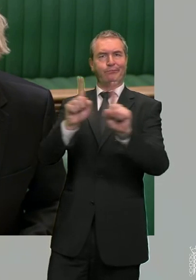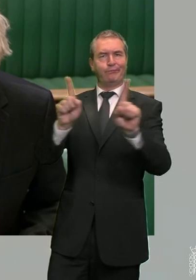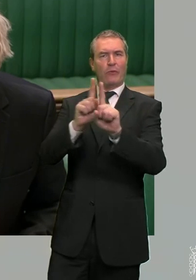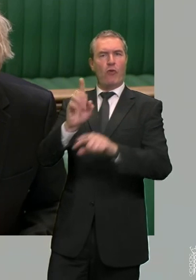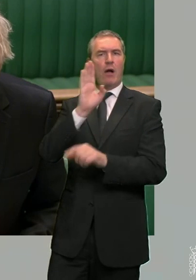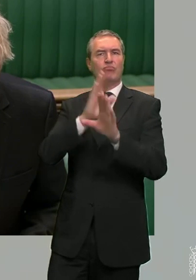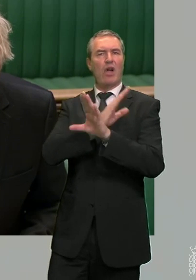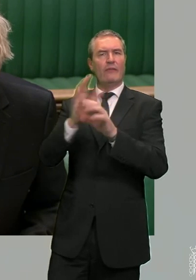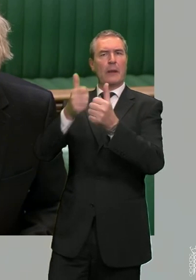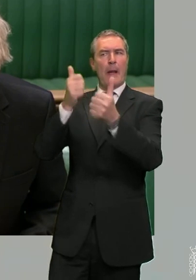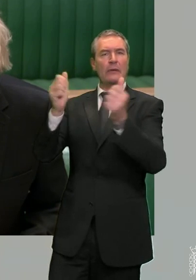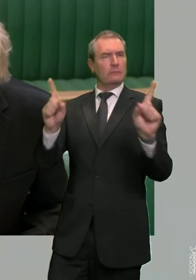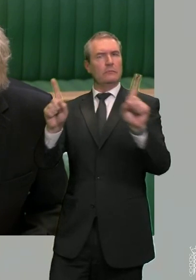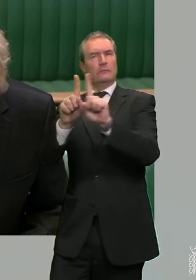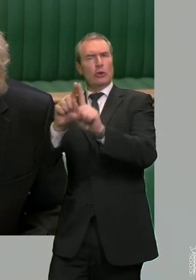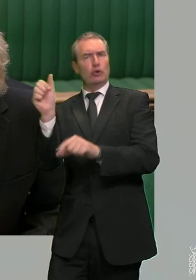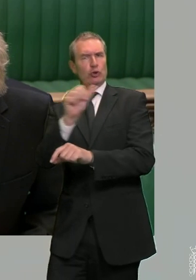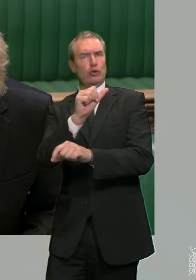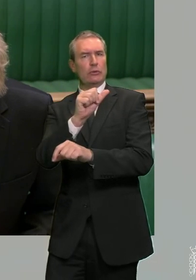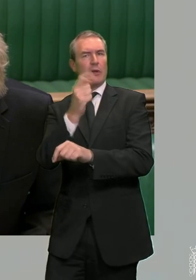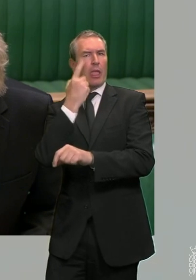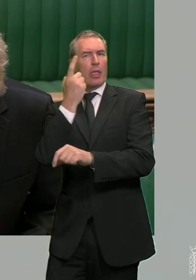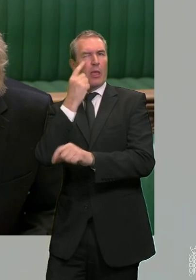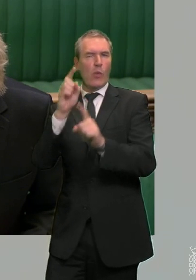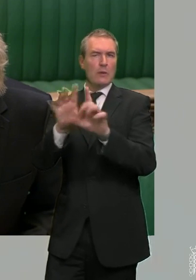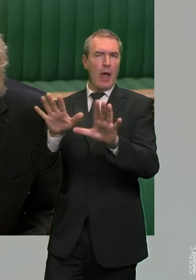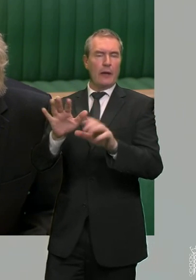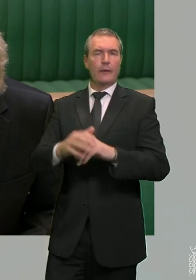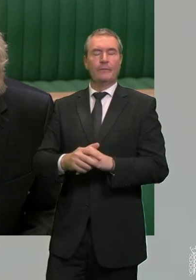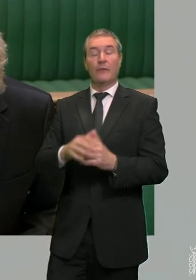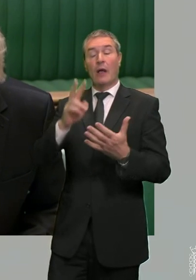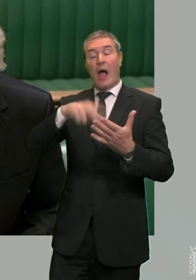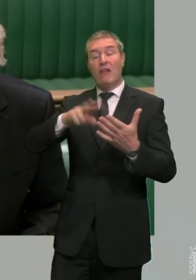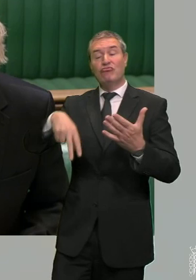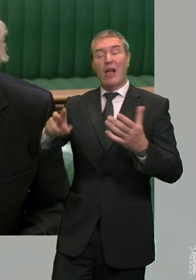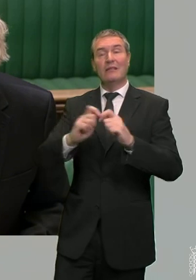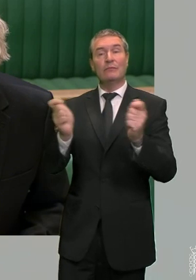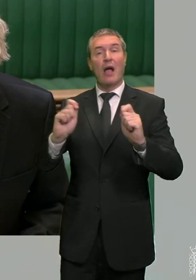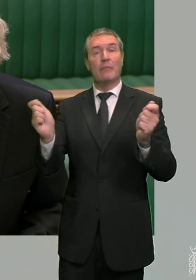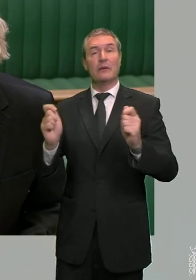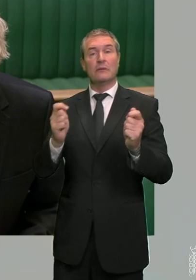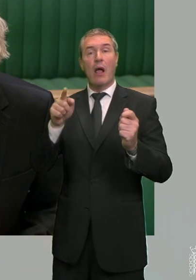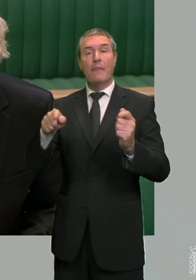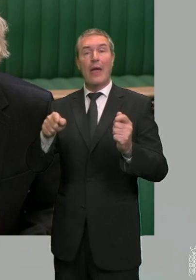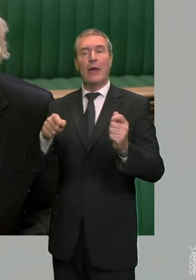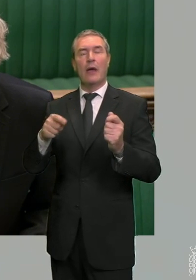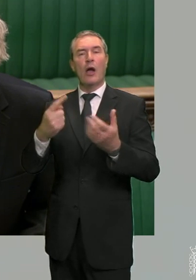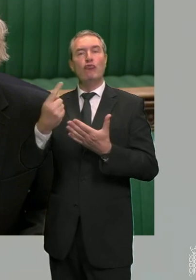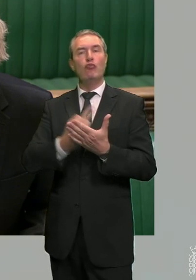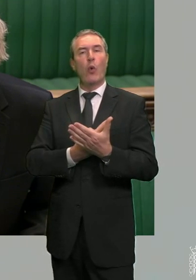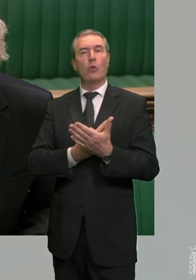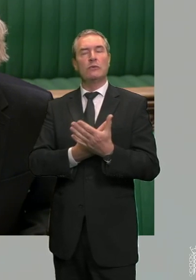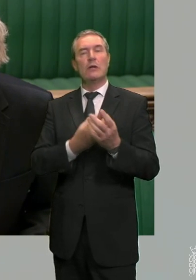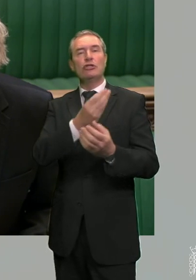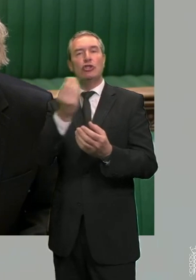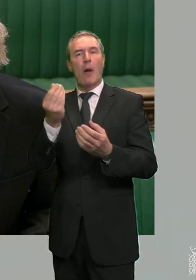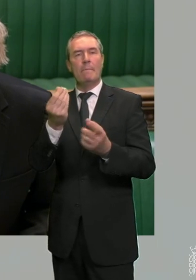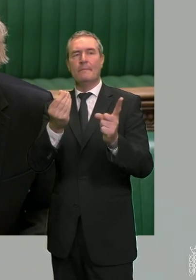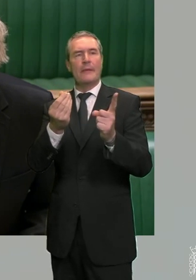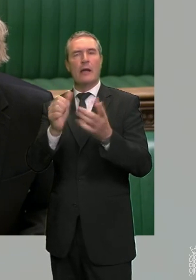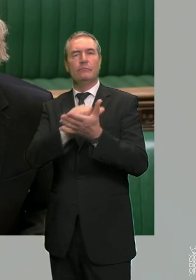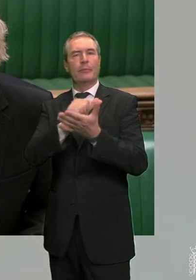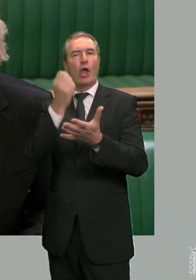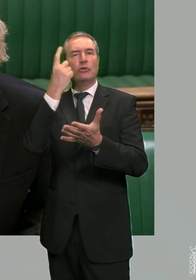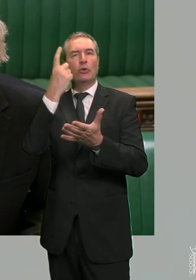When I look at the accounts I am reading today, it is not clear that those boundaries have been properly understood.